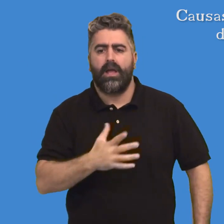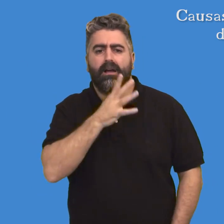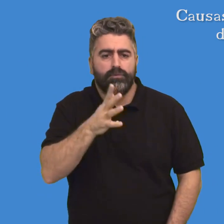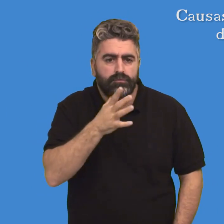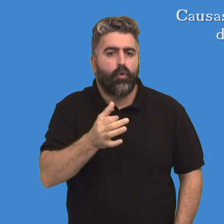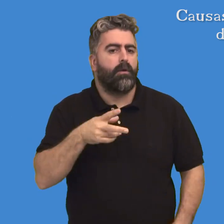motivo